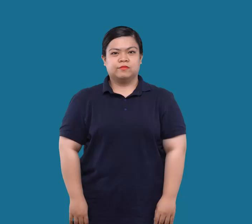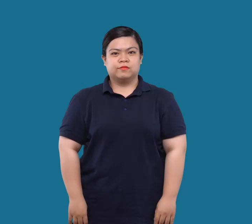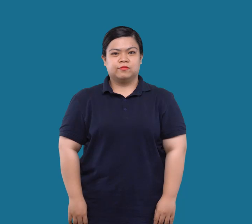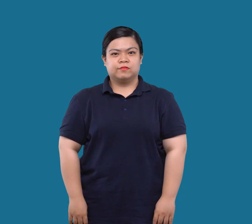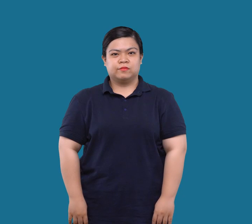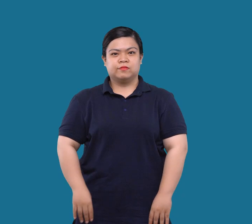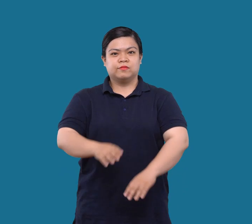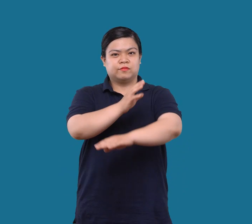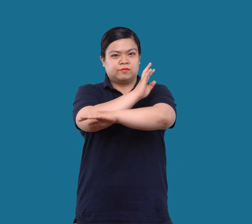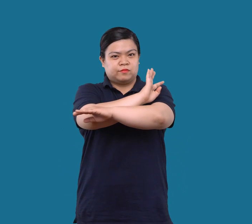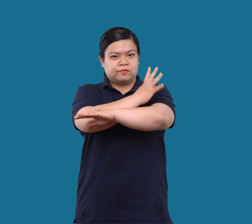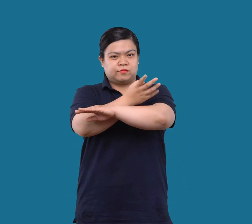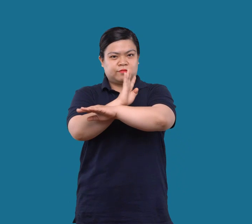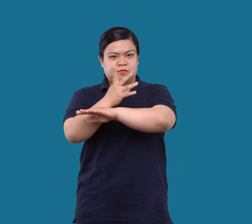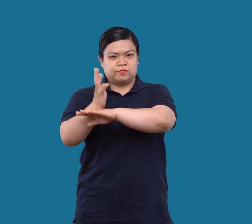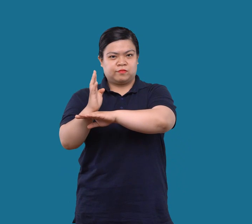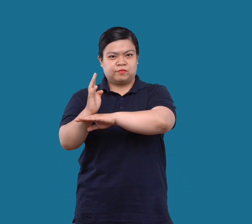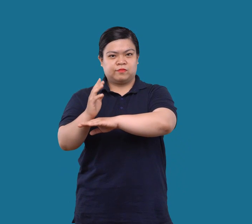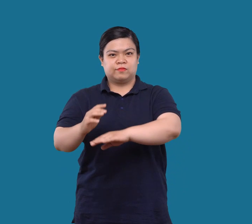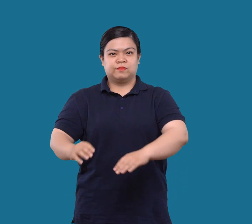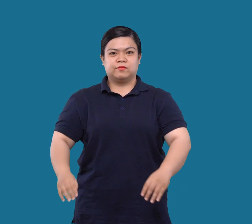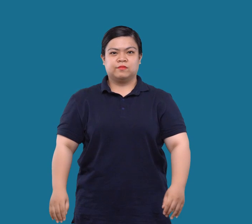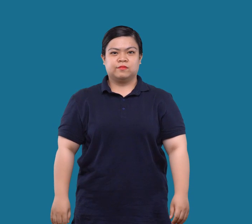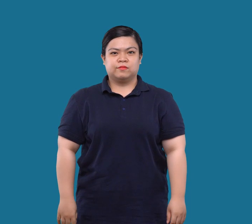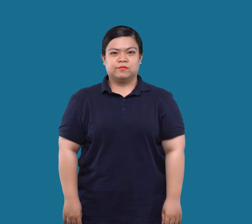công viên